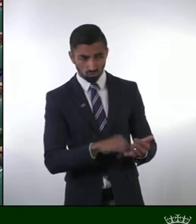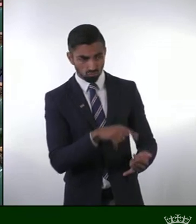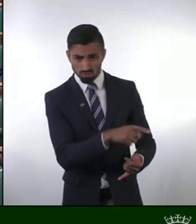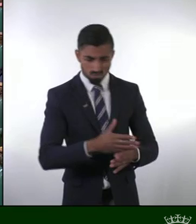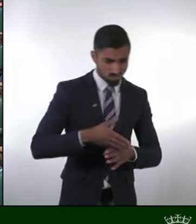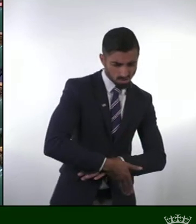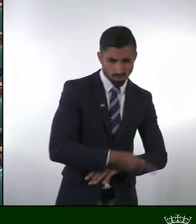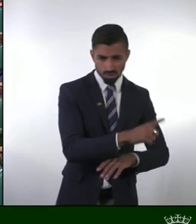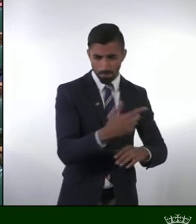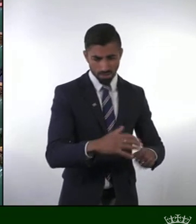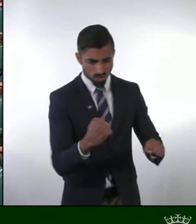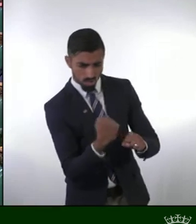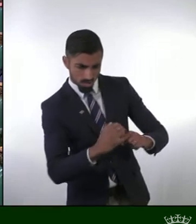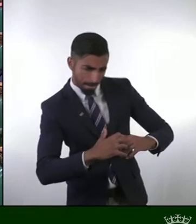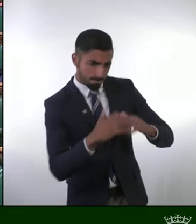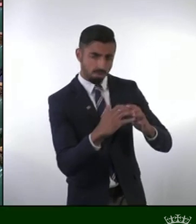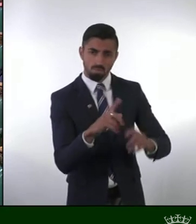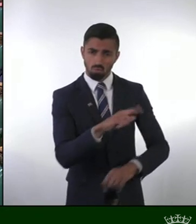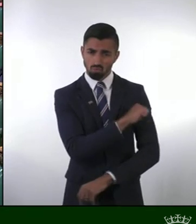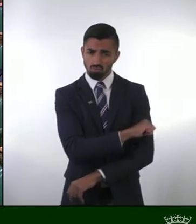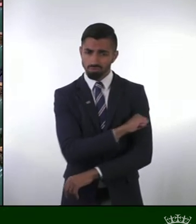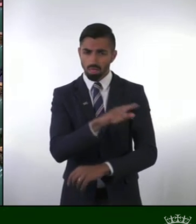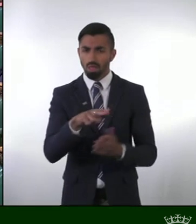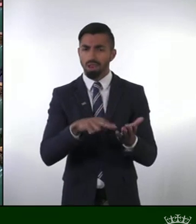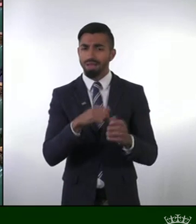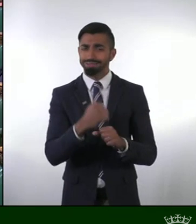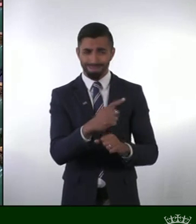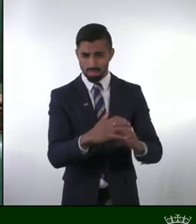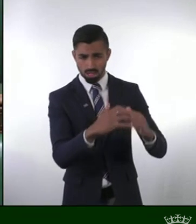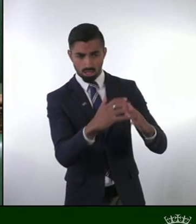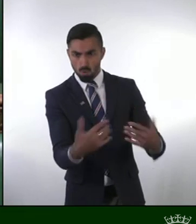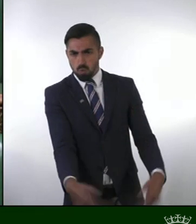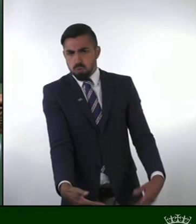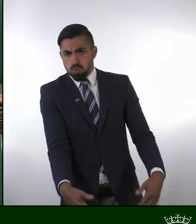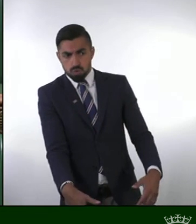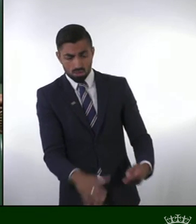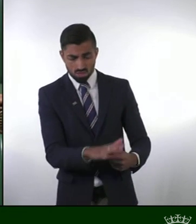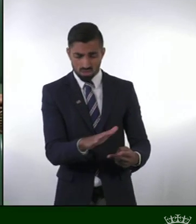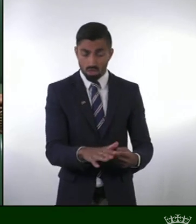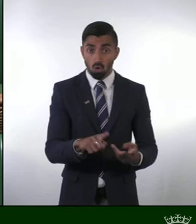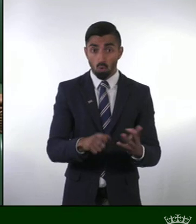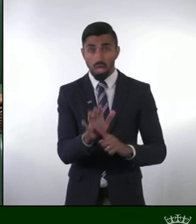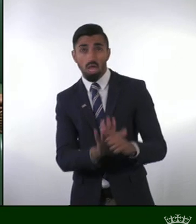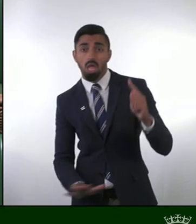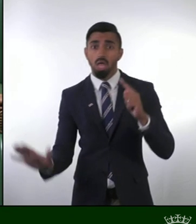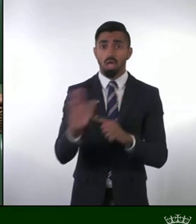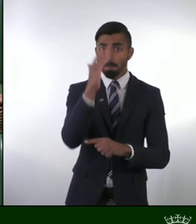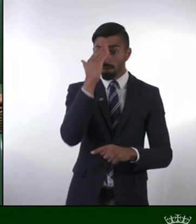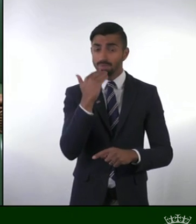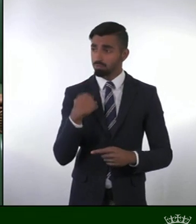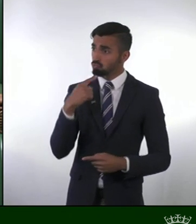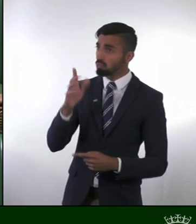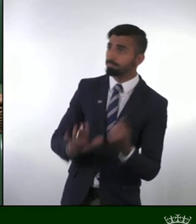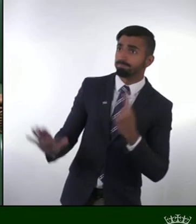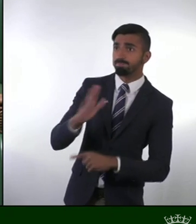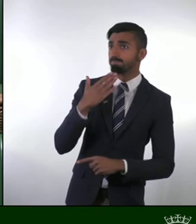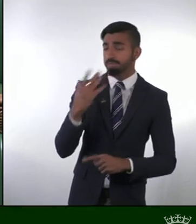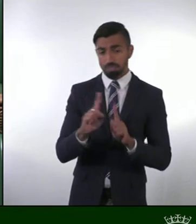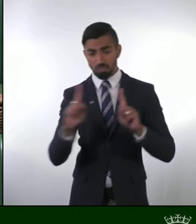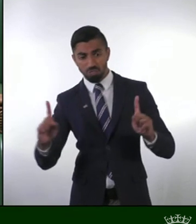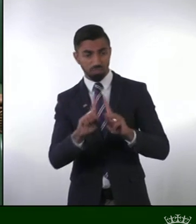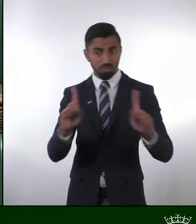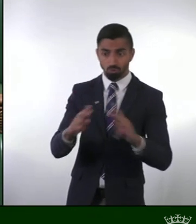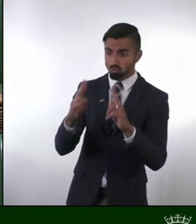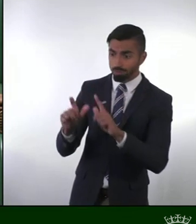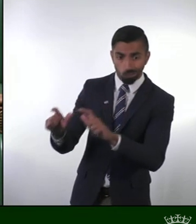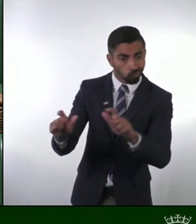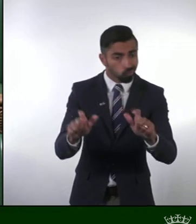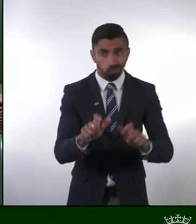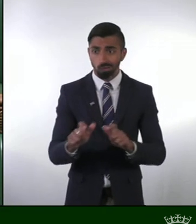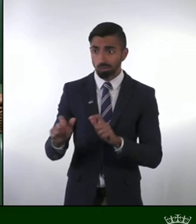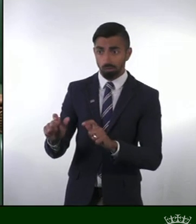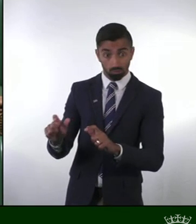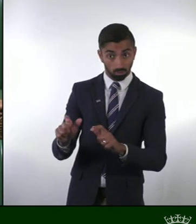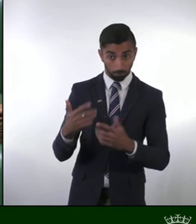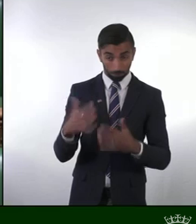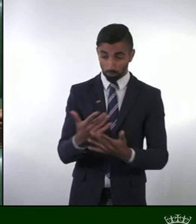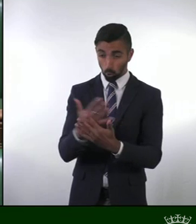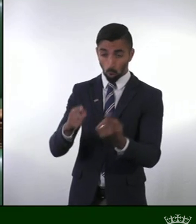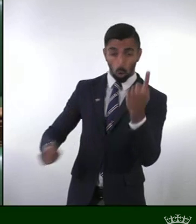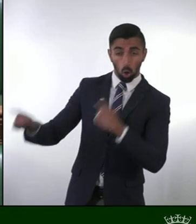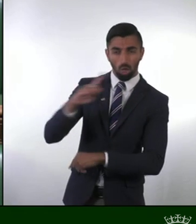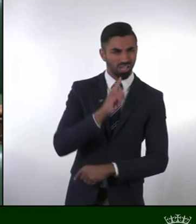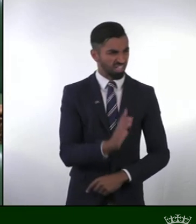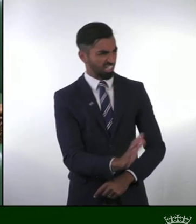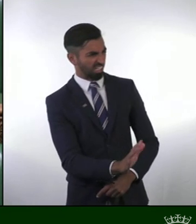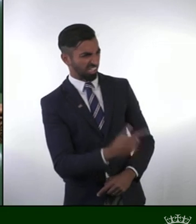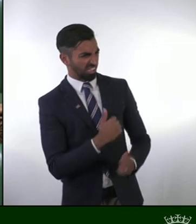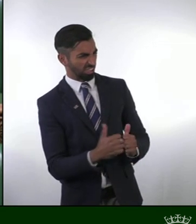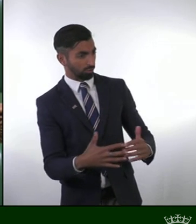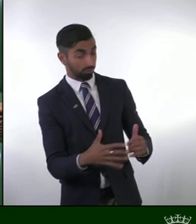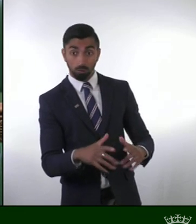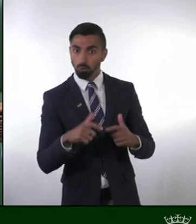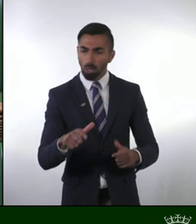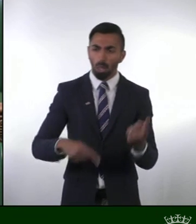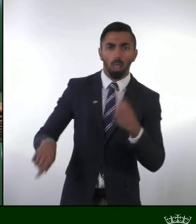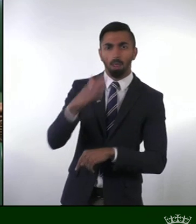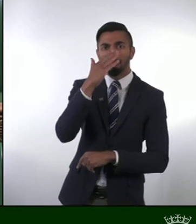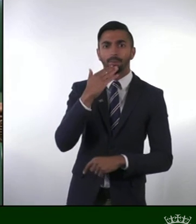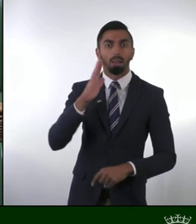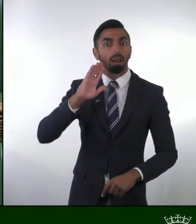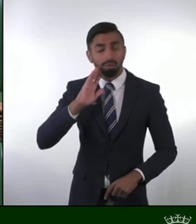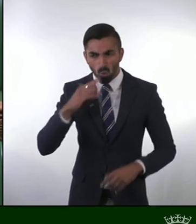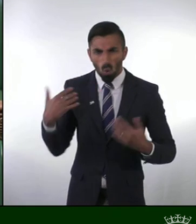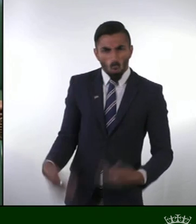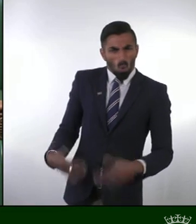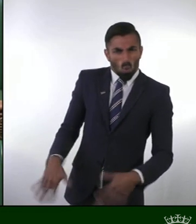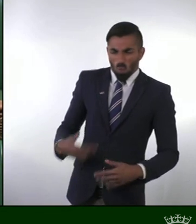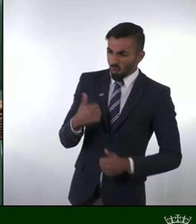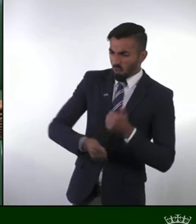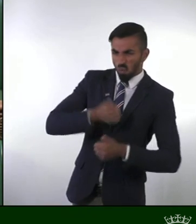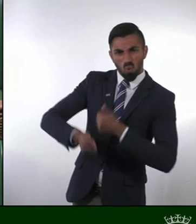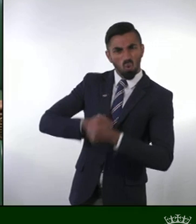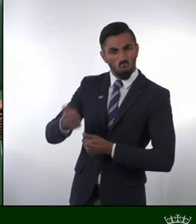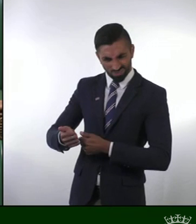I think it was an astonishing thing that this country came together to drive down the curve—to follow the social distancing rules, in spite of all the doubt that was cast on the advice, to follow those rules, to get the number of deaths down, to get the epidemic under control in the way that we have.